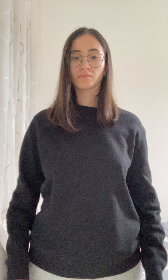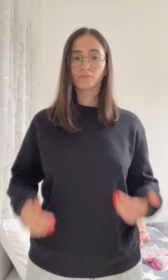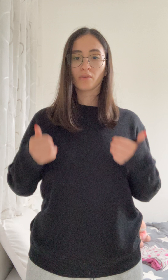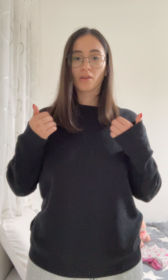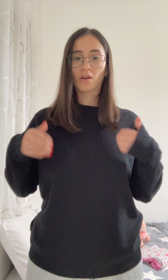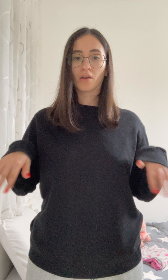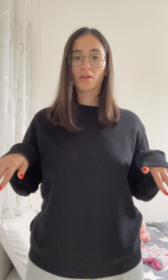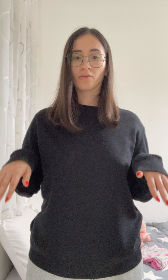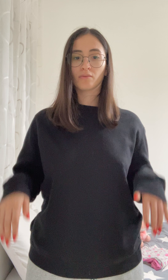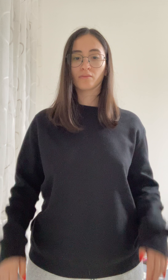עייף